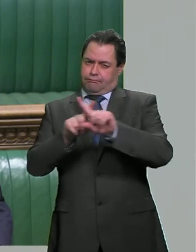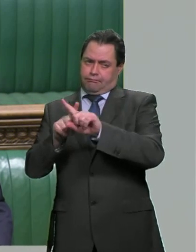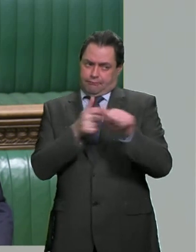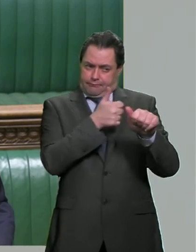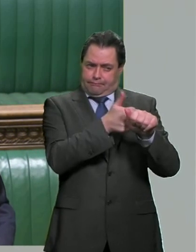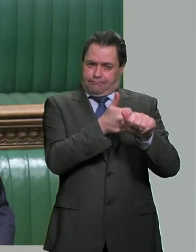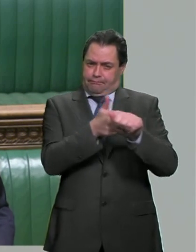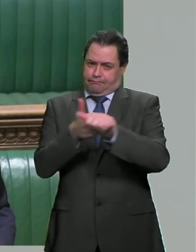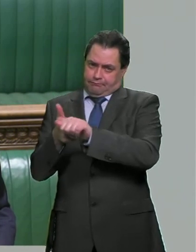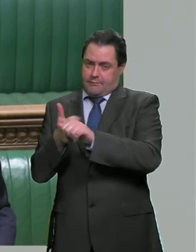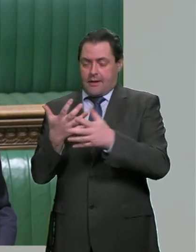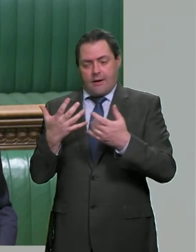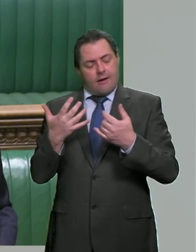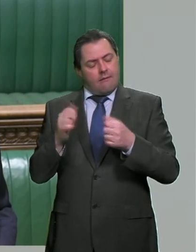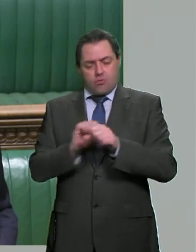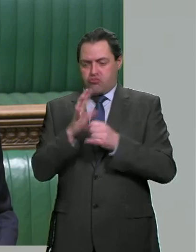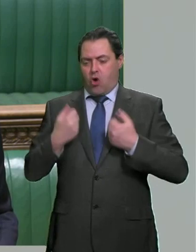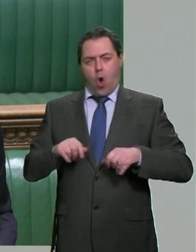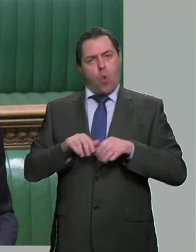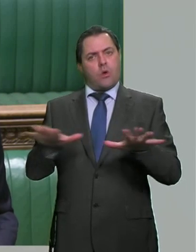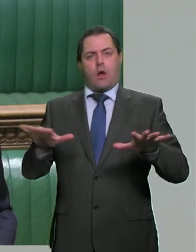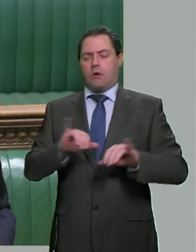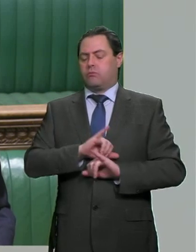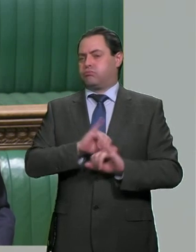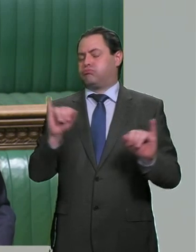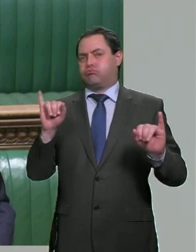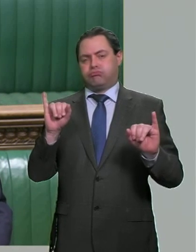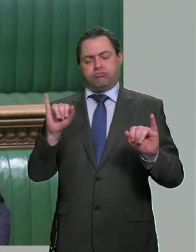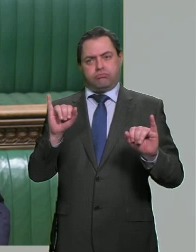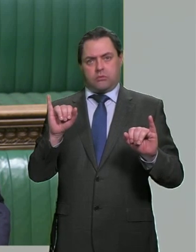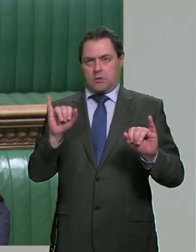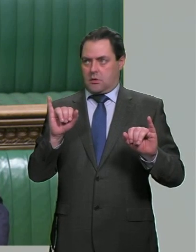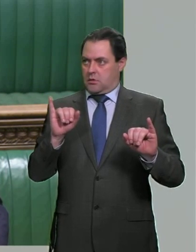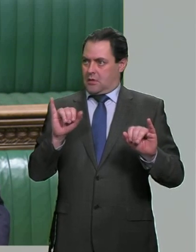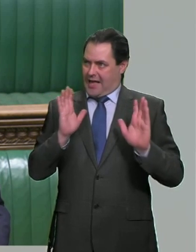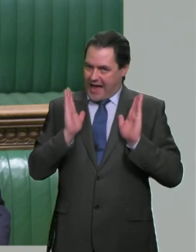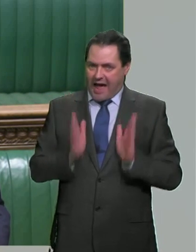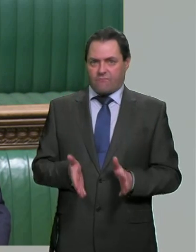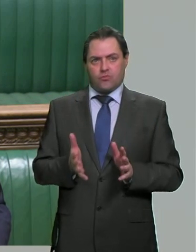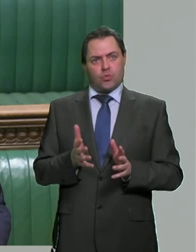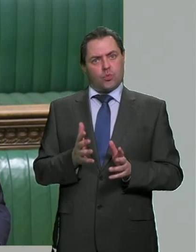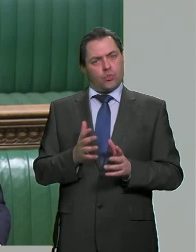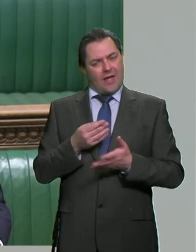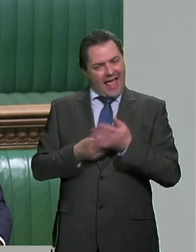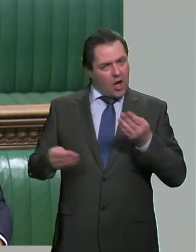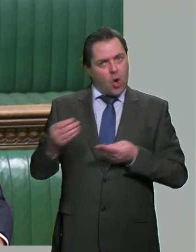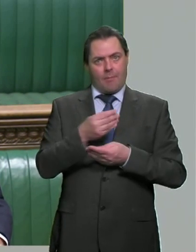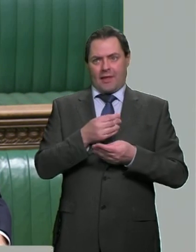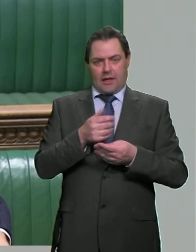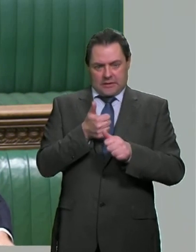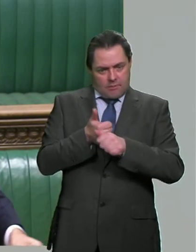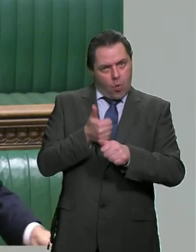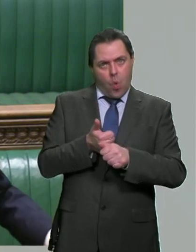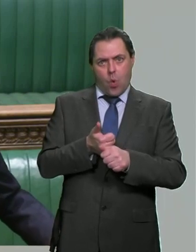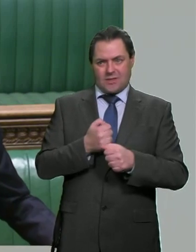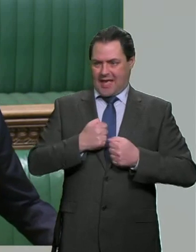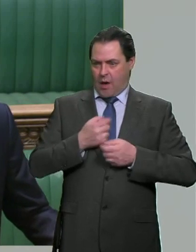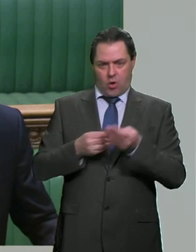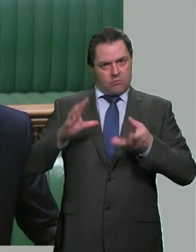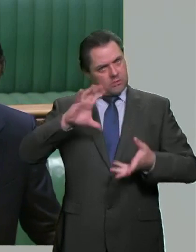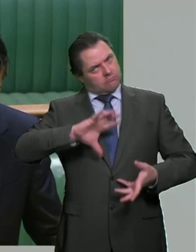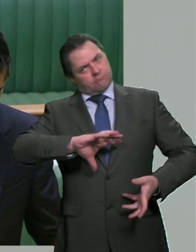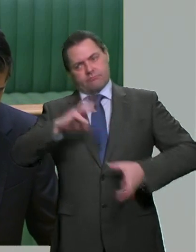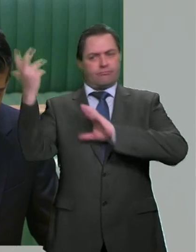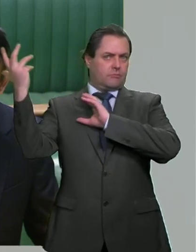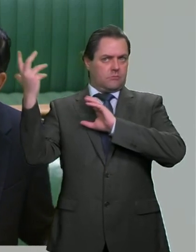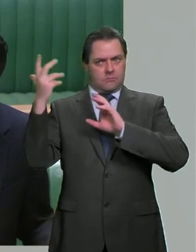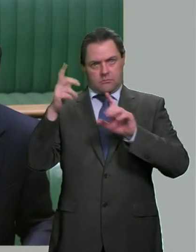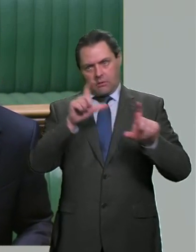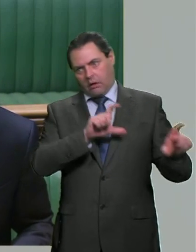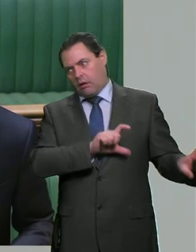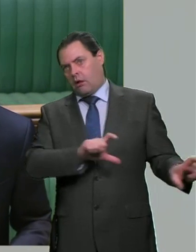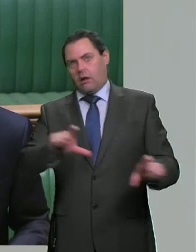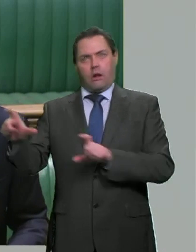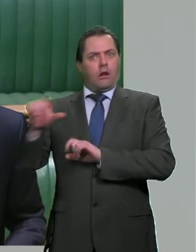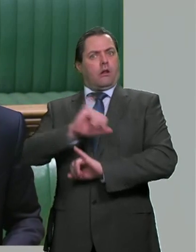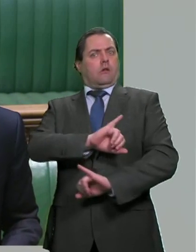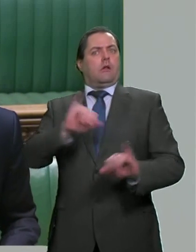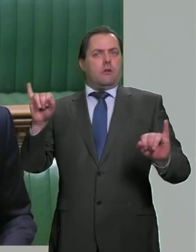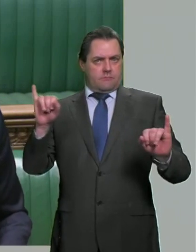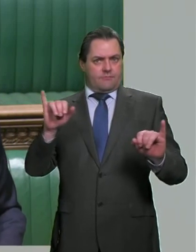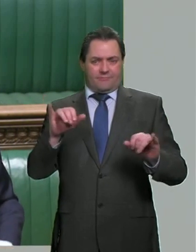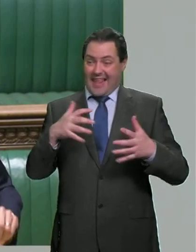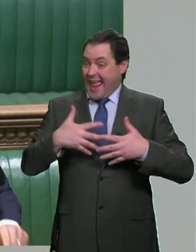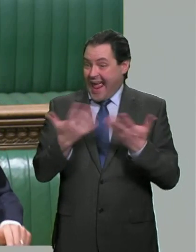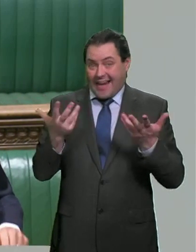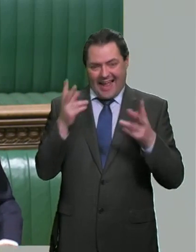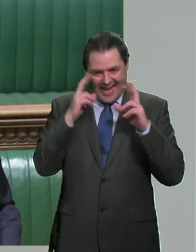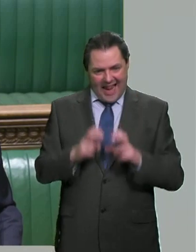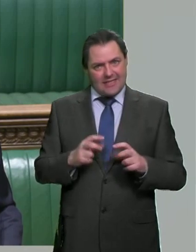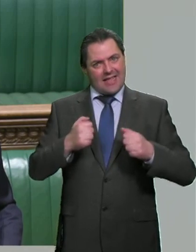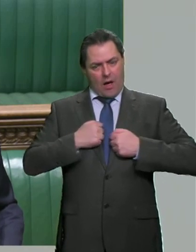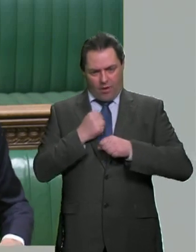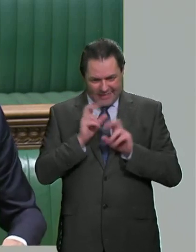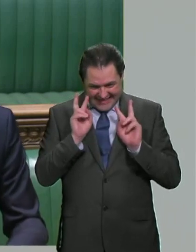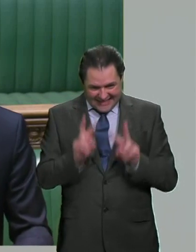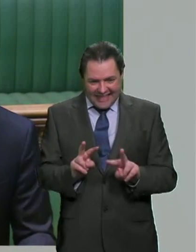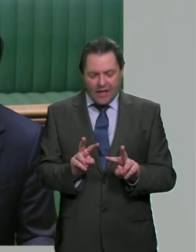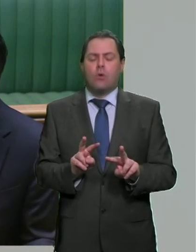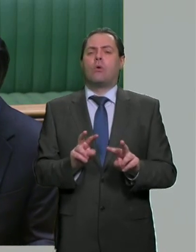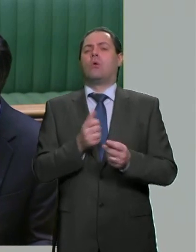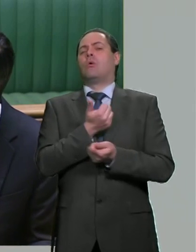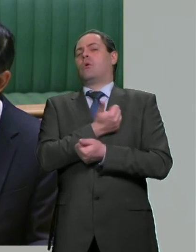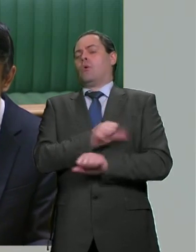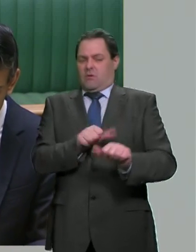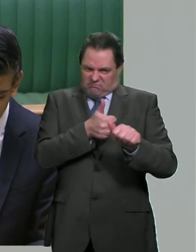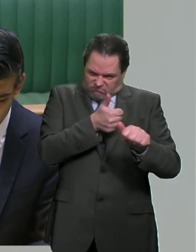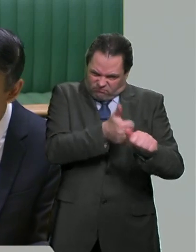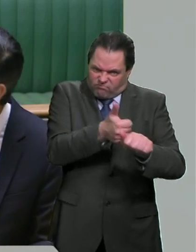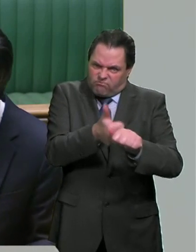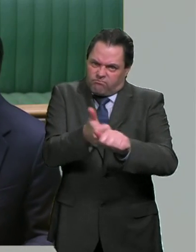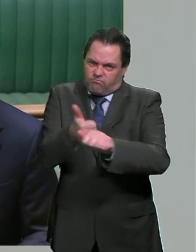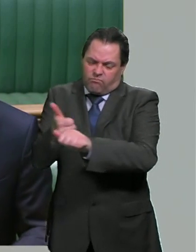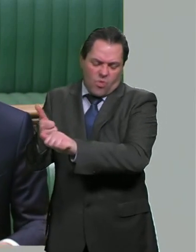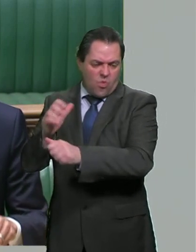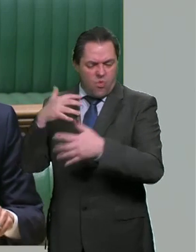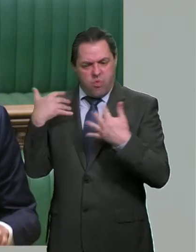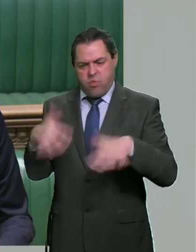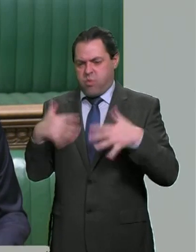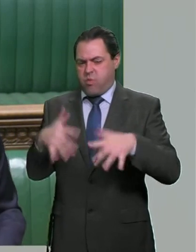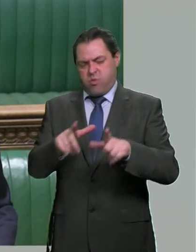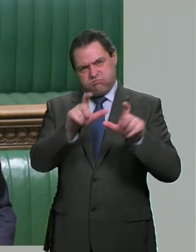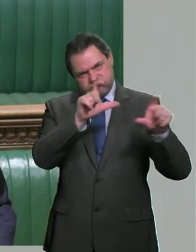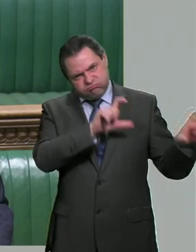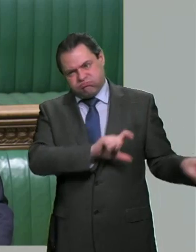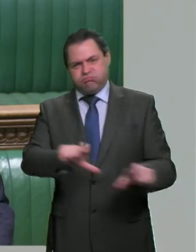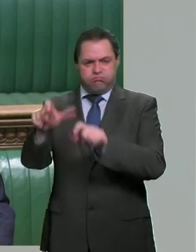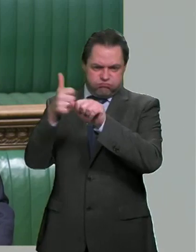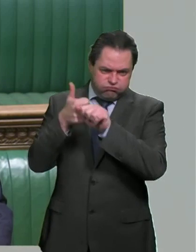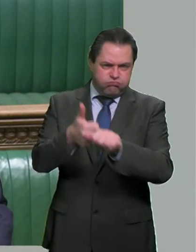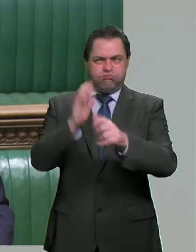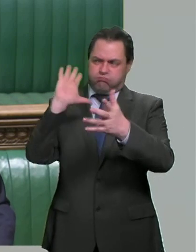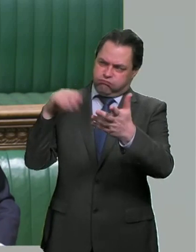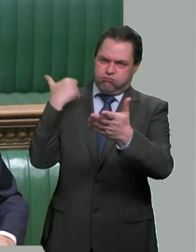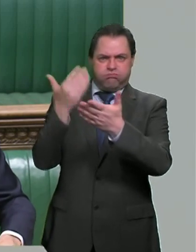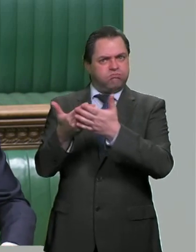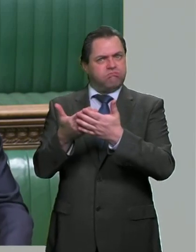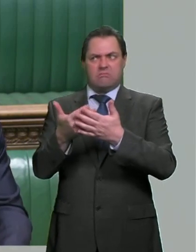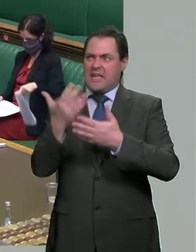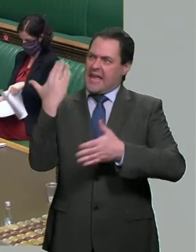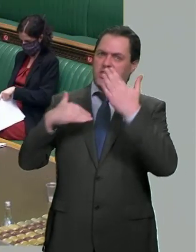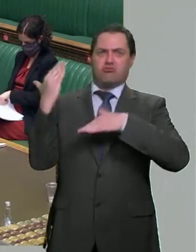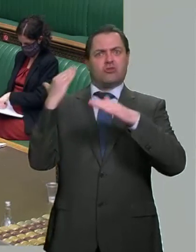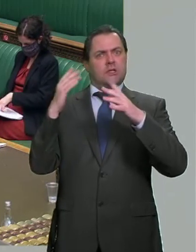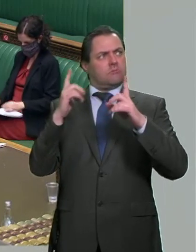Coronavirus has caused one of the largest, most comprehensive and sustained economic shocks that this country has ever faced, and by any objective analysis, this Government have delivered one of the largest, most comprehensive and sustained responses this country has ever seen.